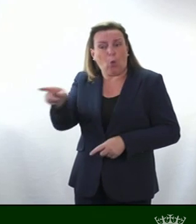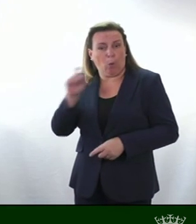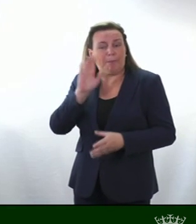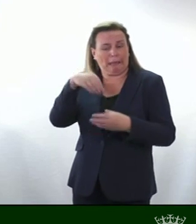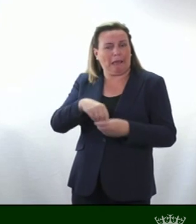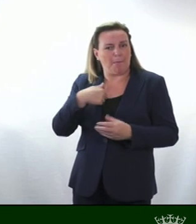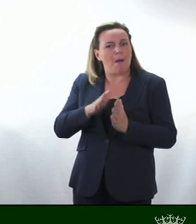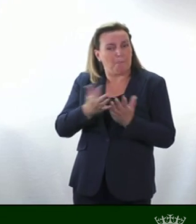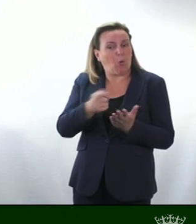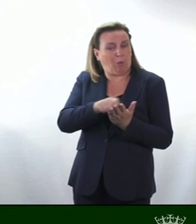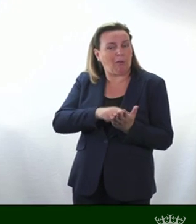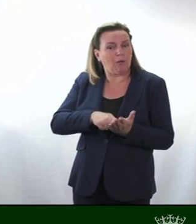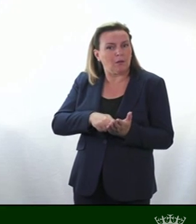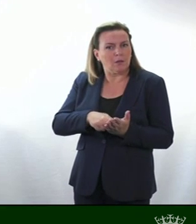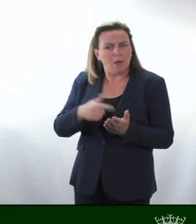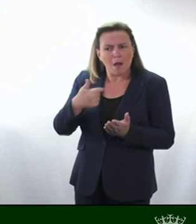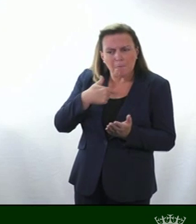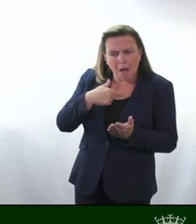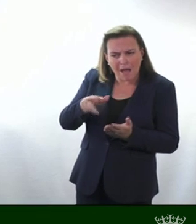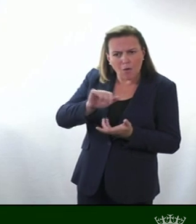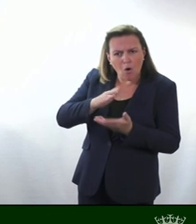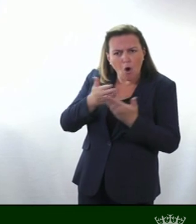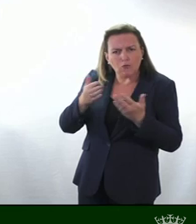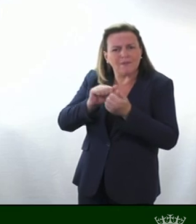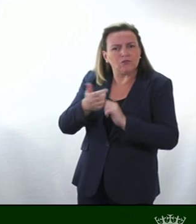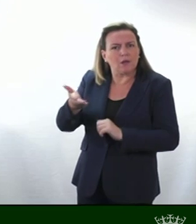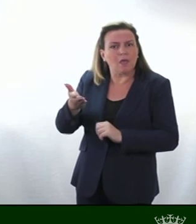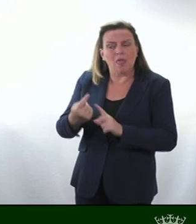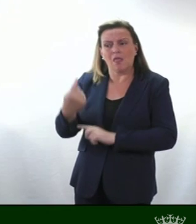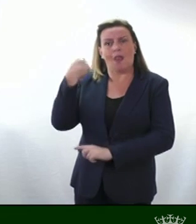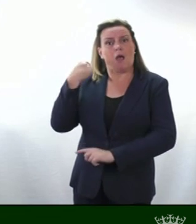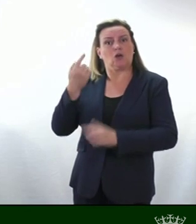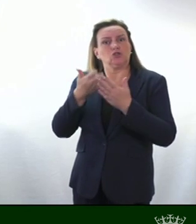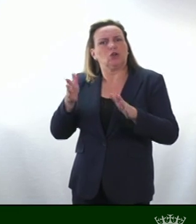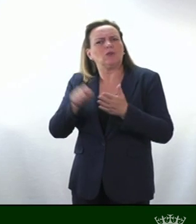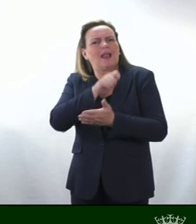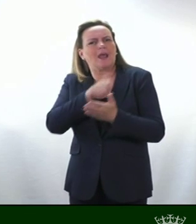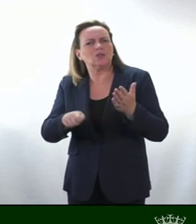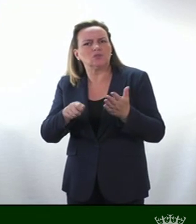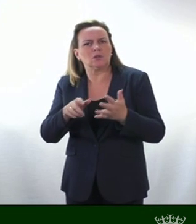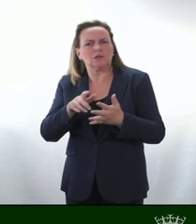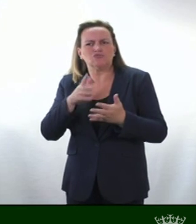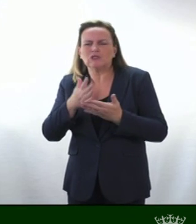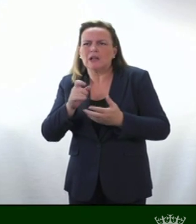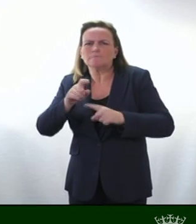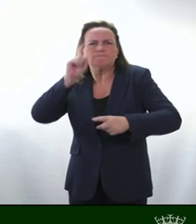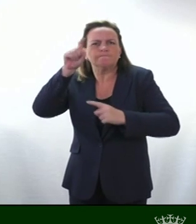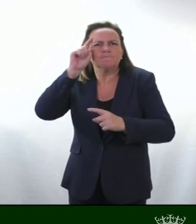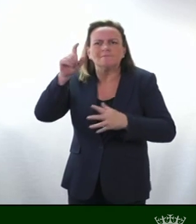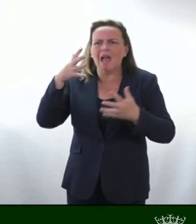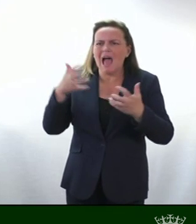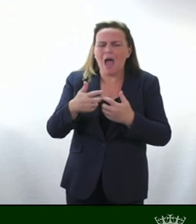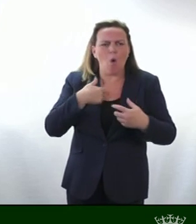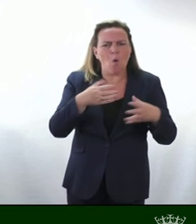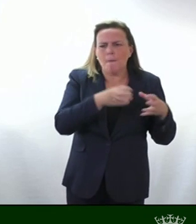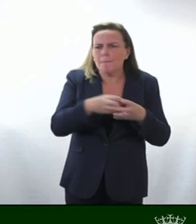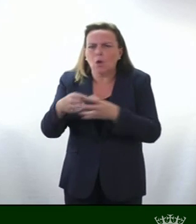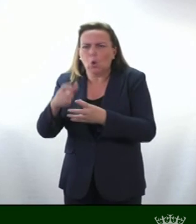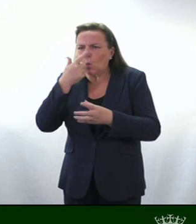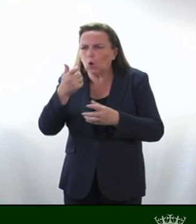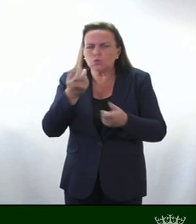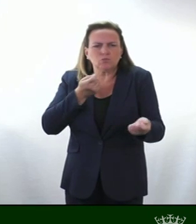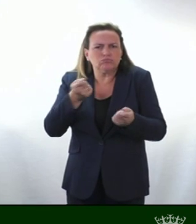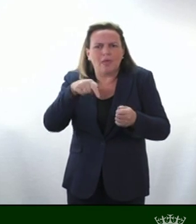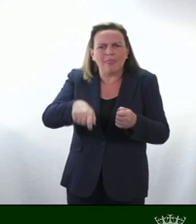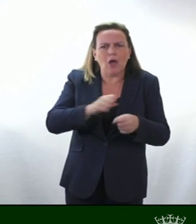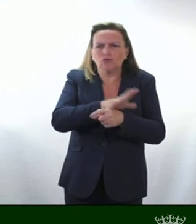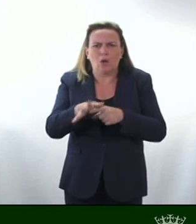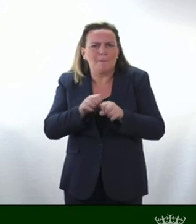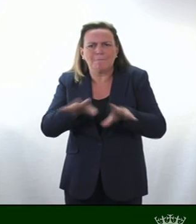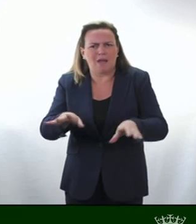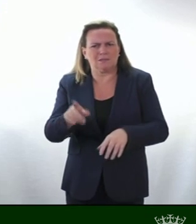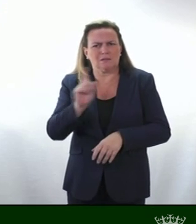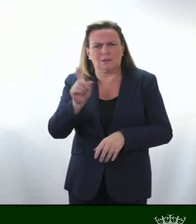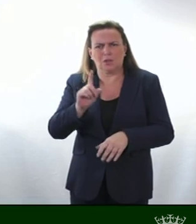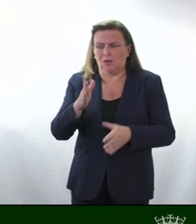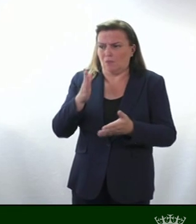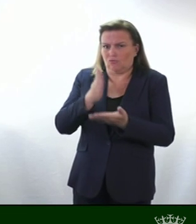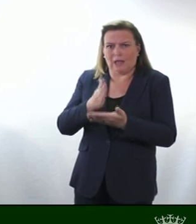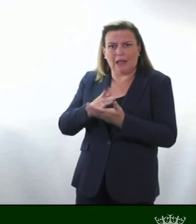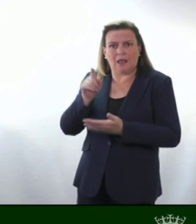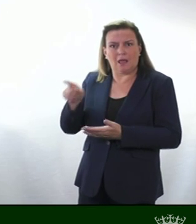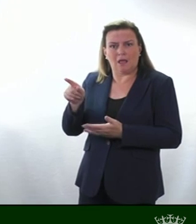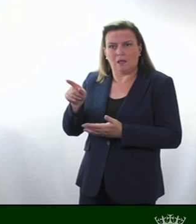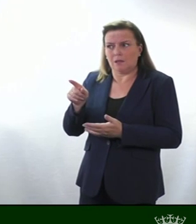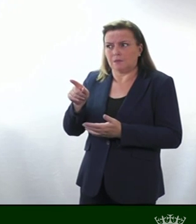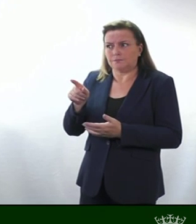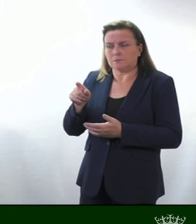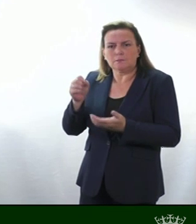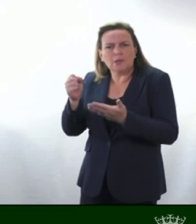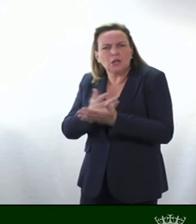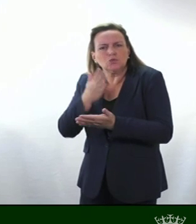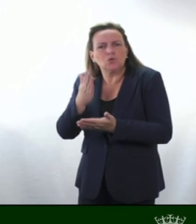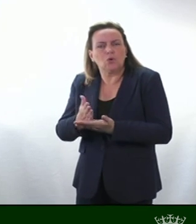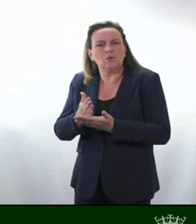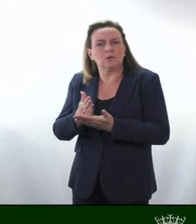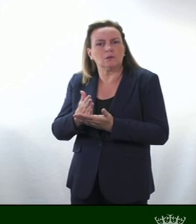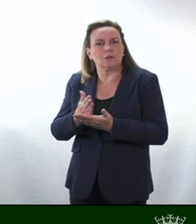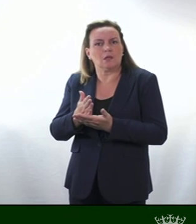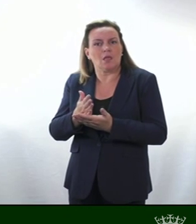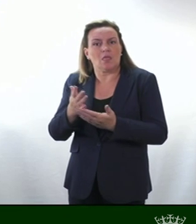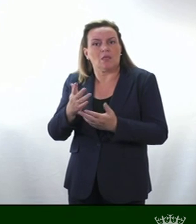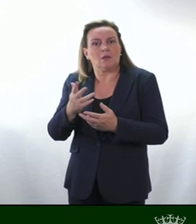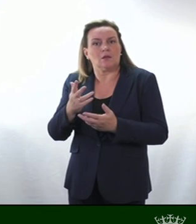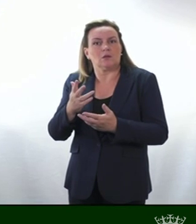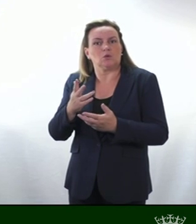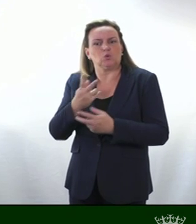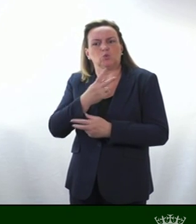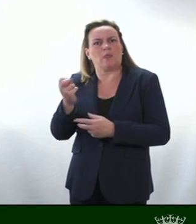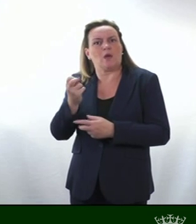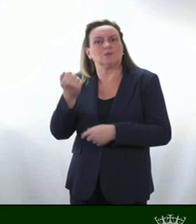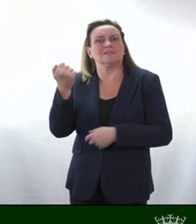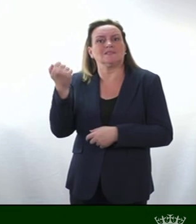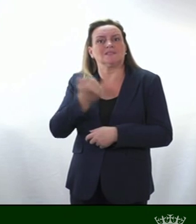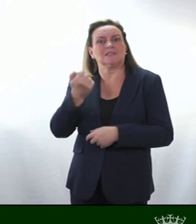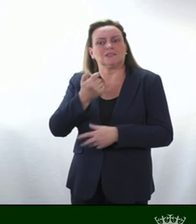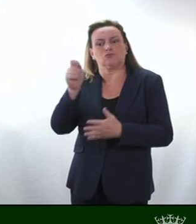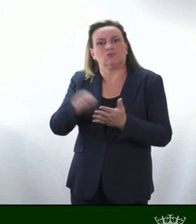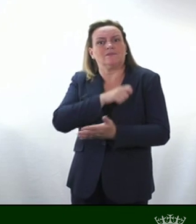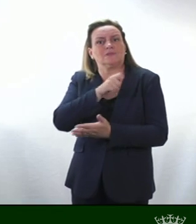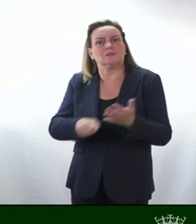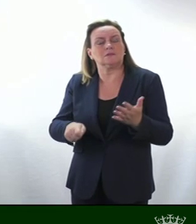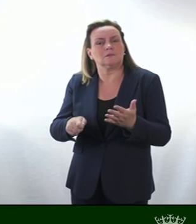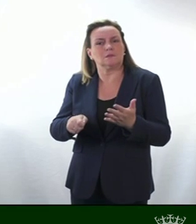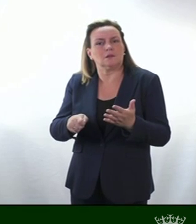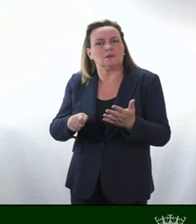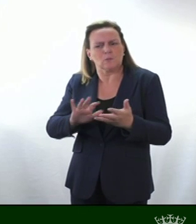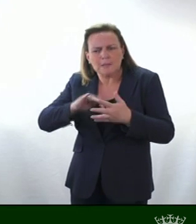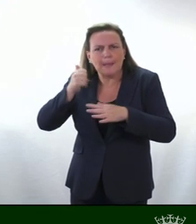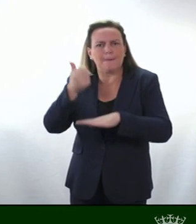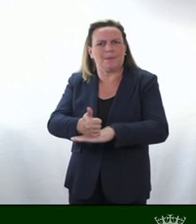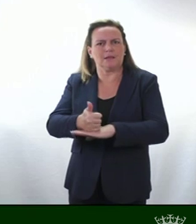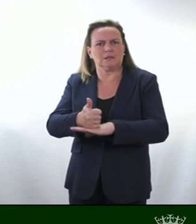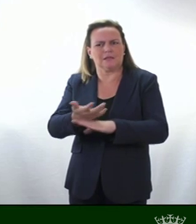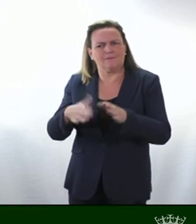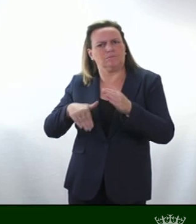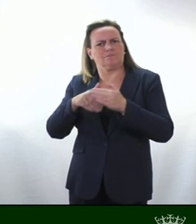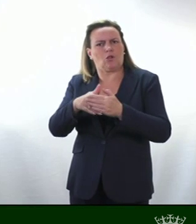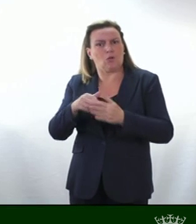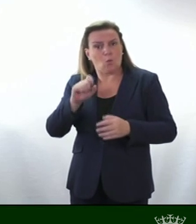Does my right hon. Friend agree that the last general election was not fought on how political parties might handle the coronavirus pandemic, but was categorically about ensuring that the result of the 2016 referendum is implemented in full?